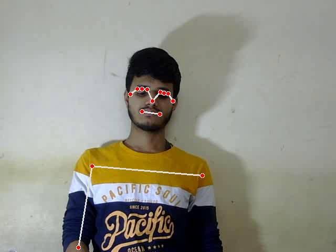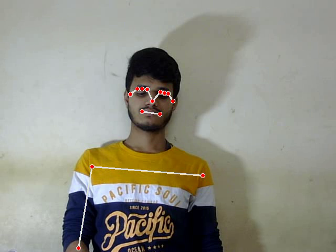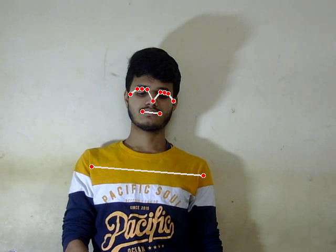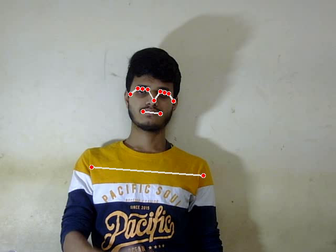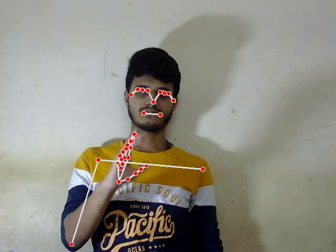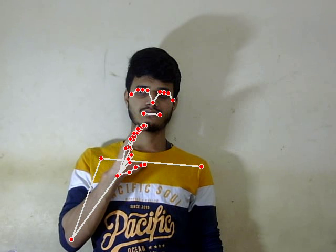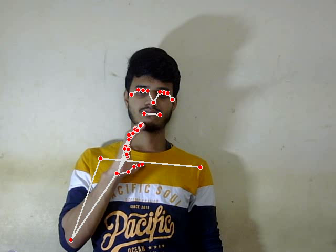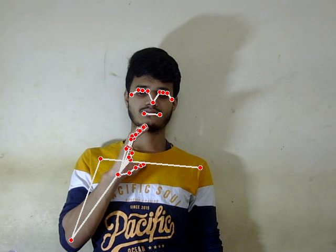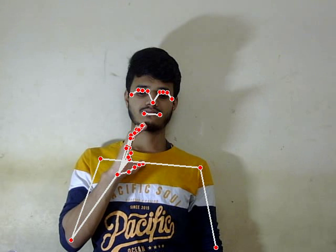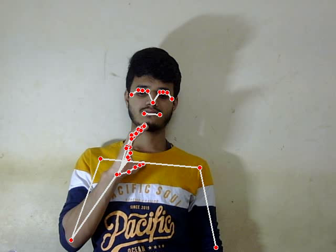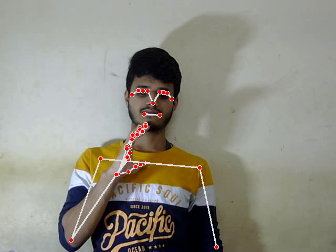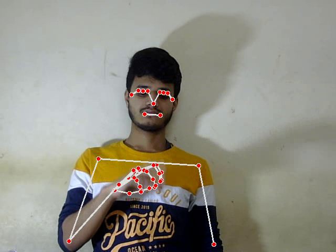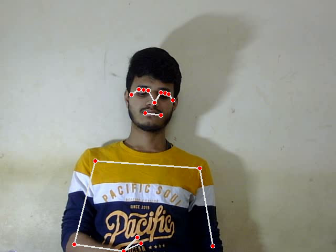fine